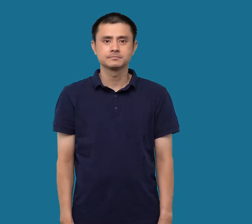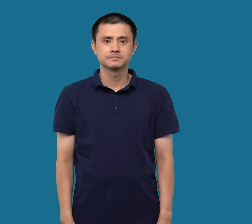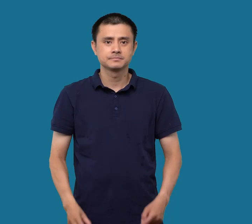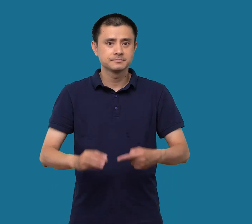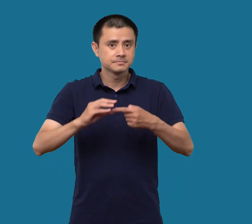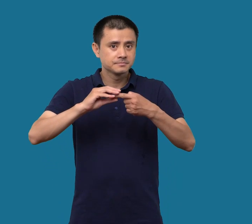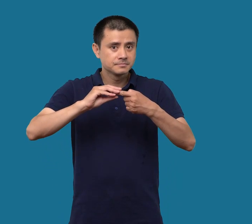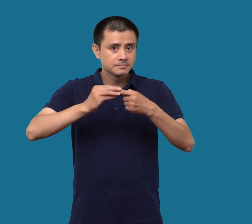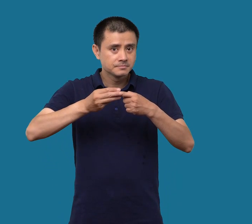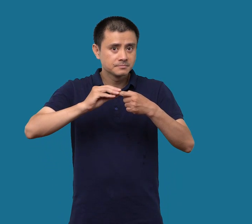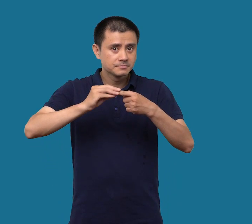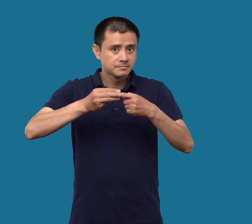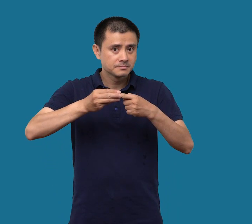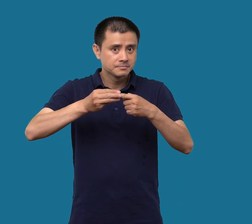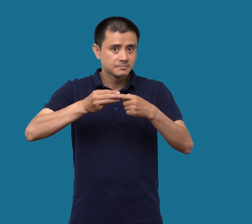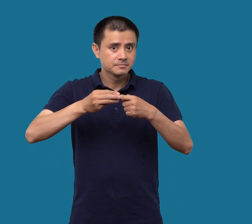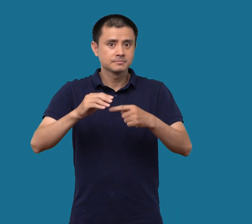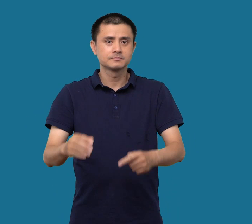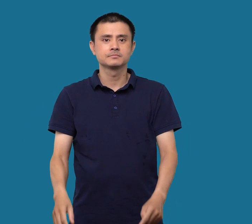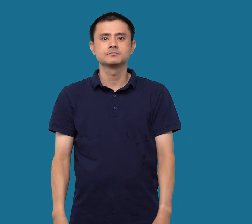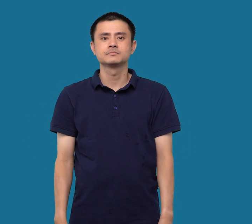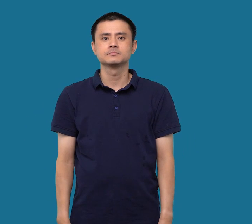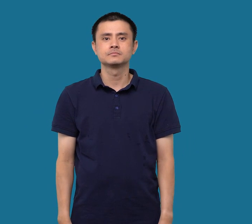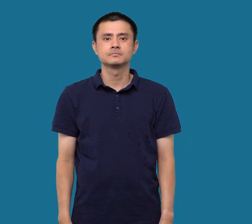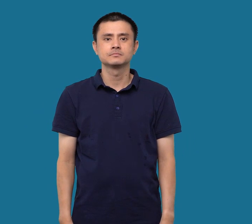gọt bút chì